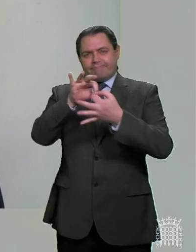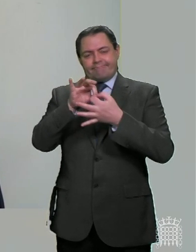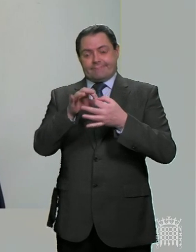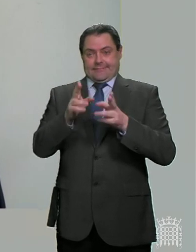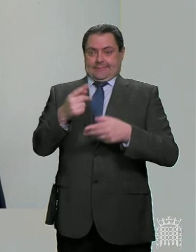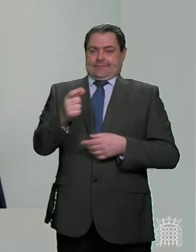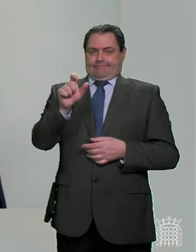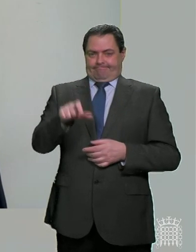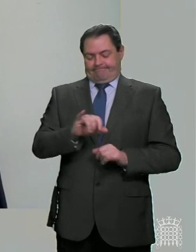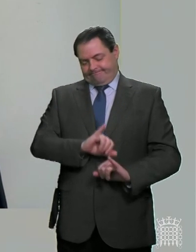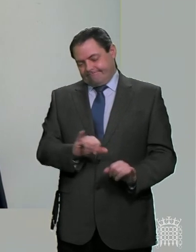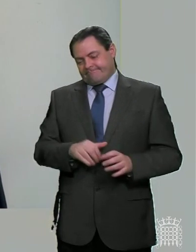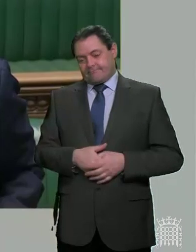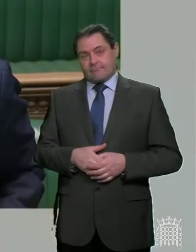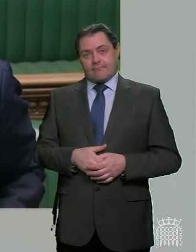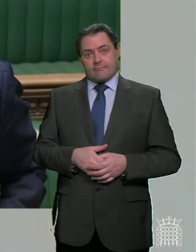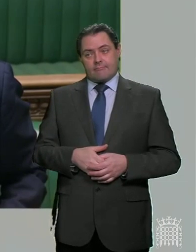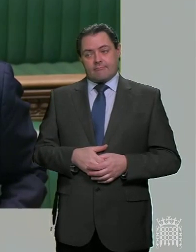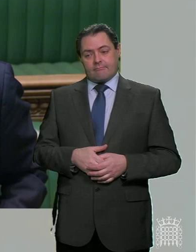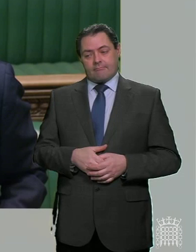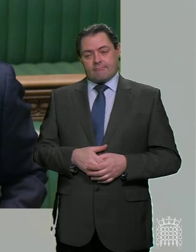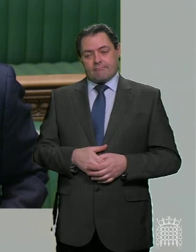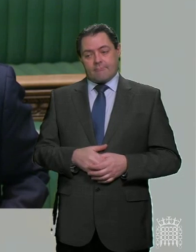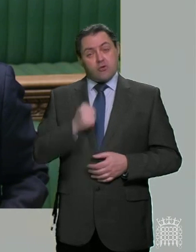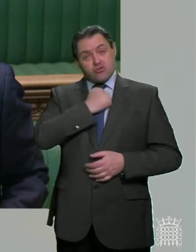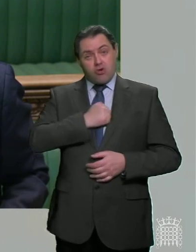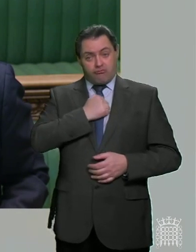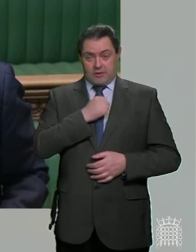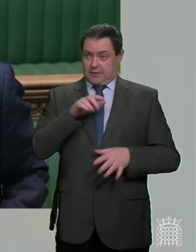Am I sorry for what has happened to our country?